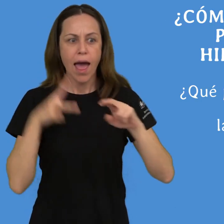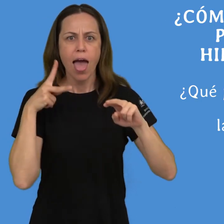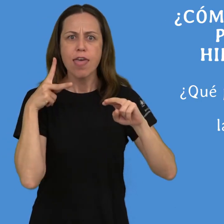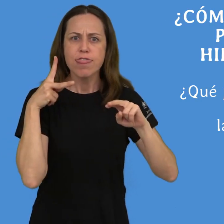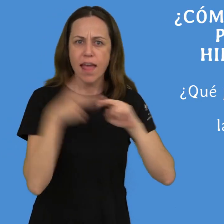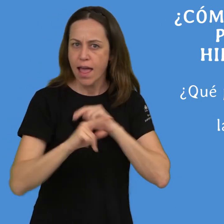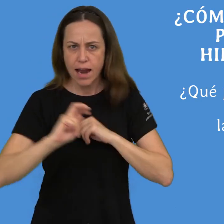evitar